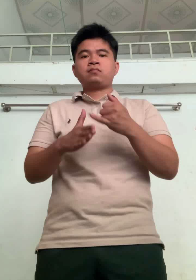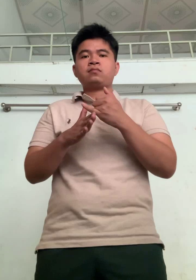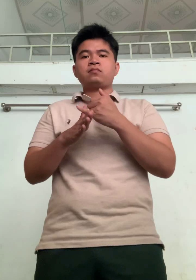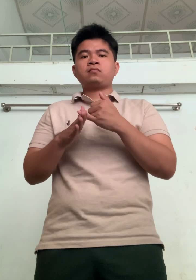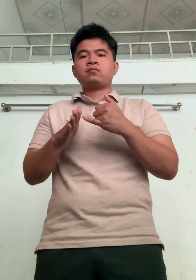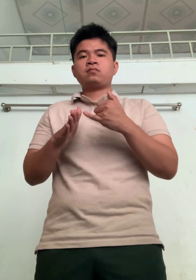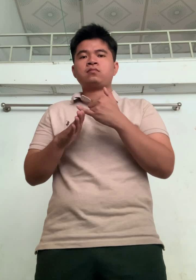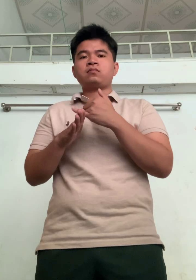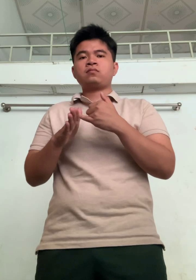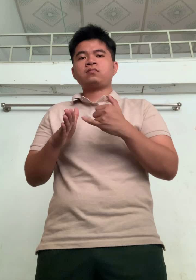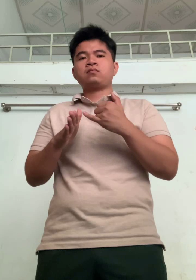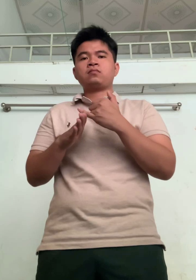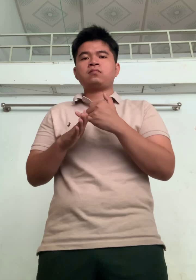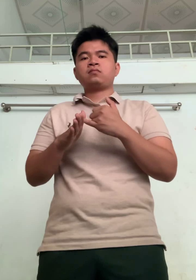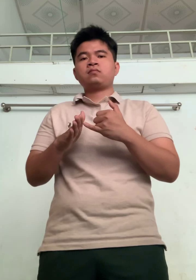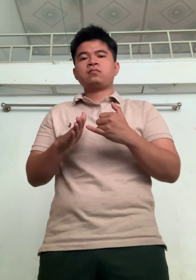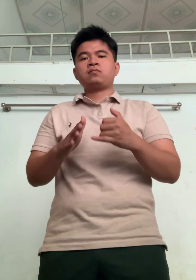cuoi thang